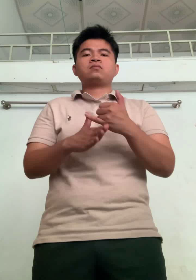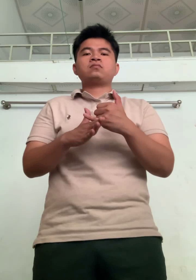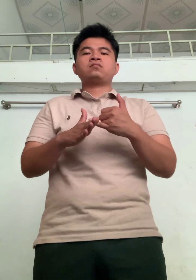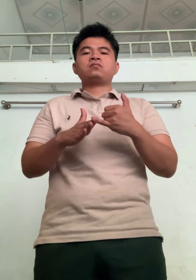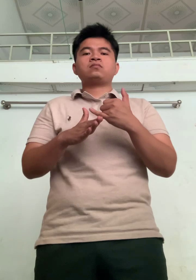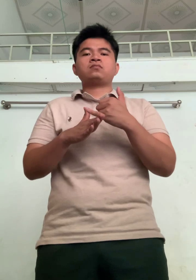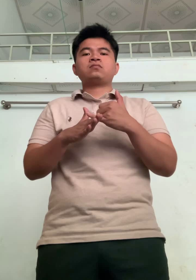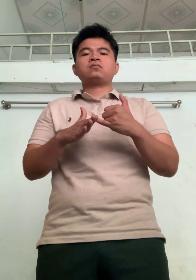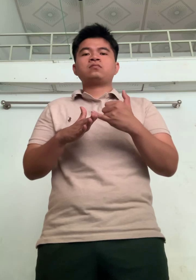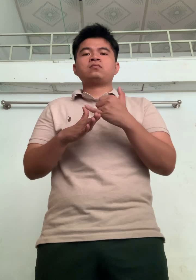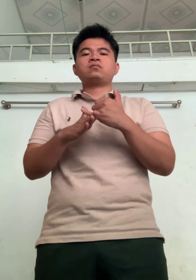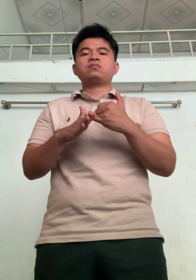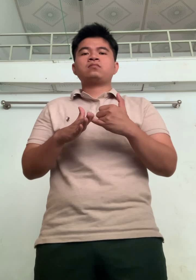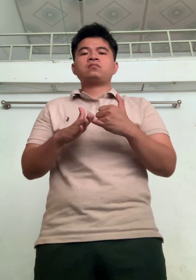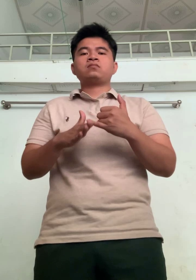cuoi thang